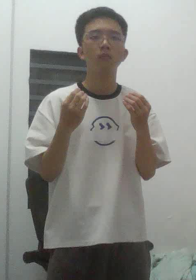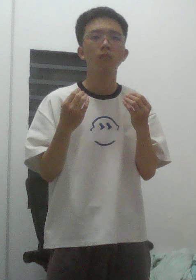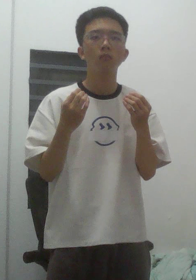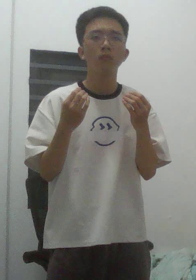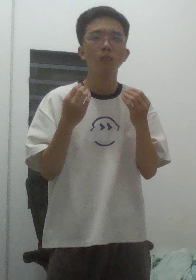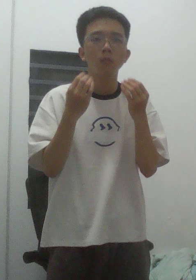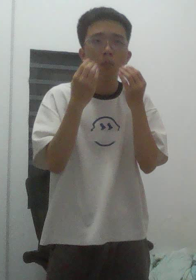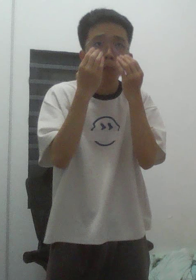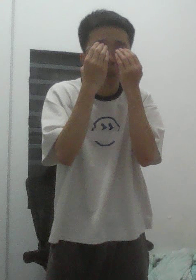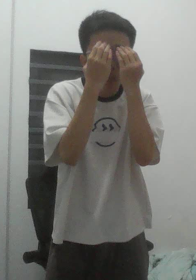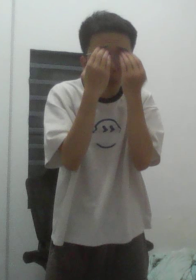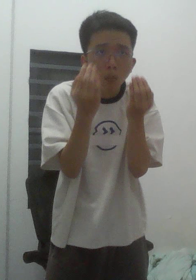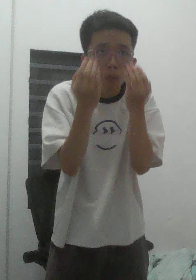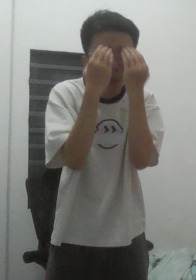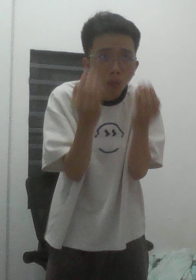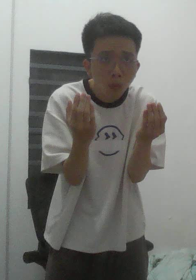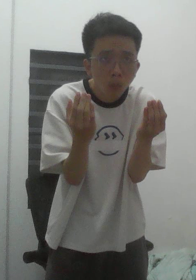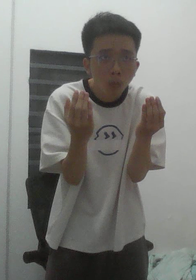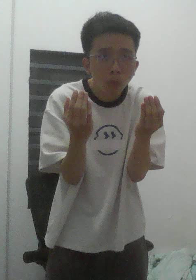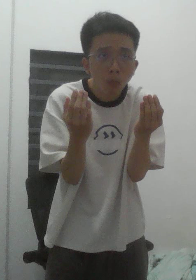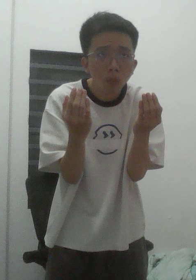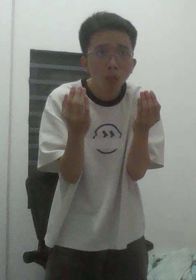ngac nhien